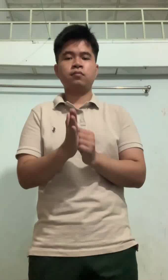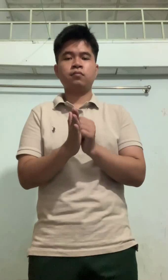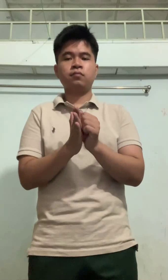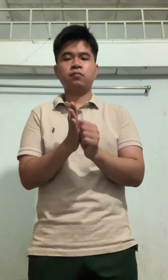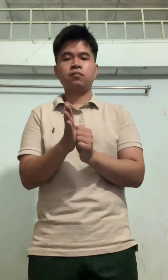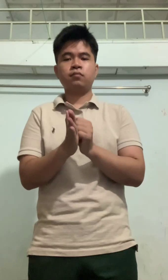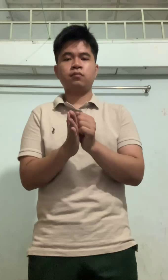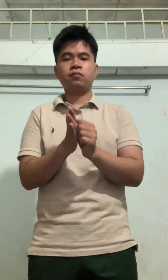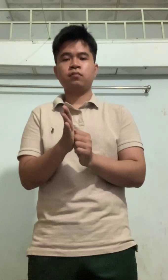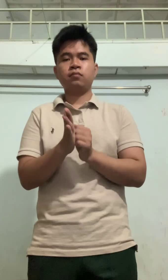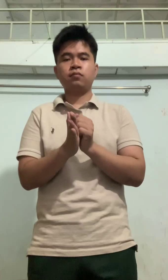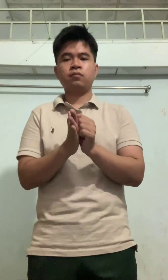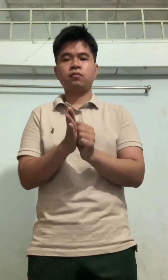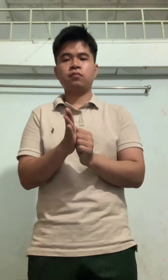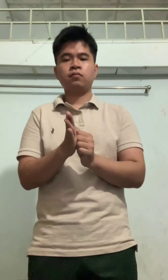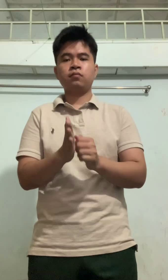thang